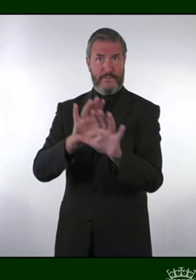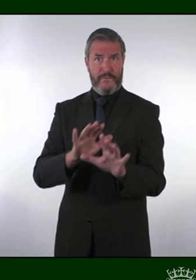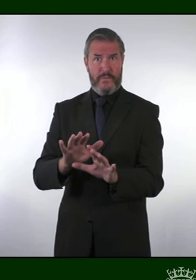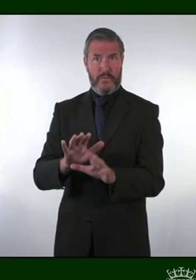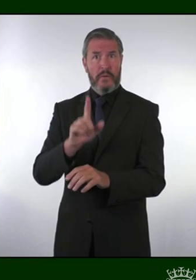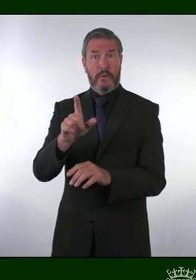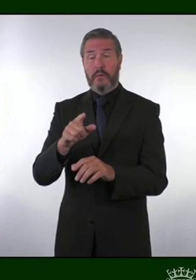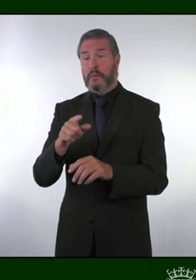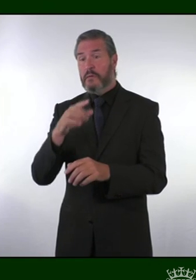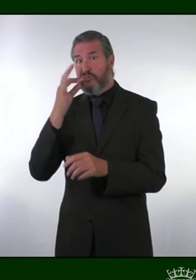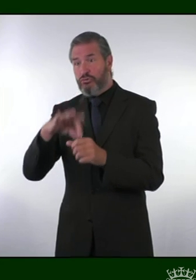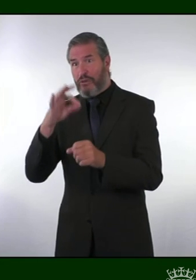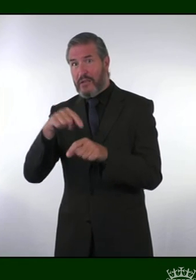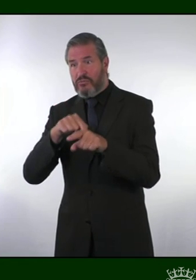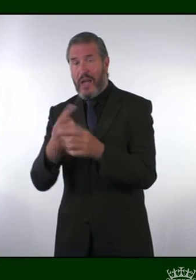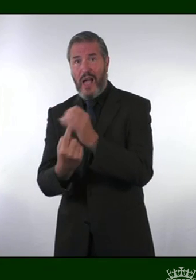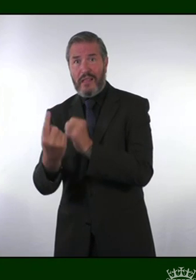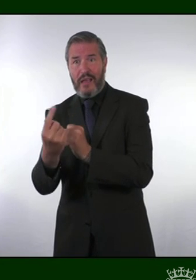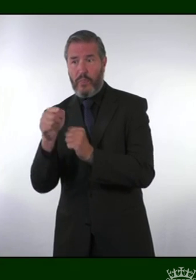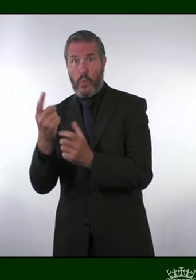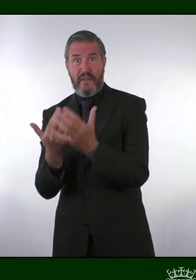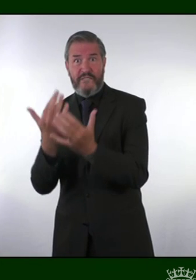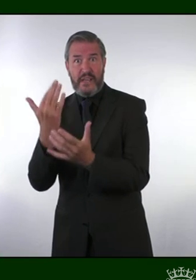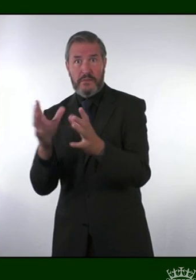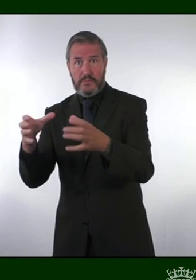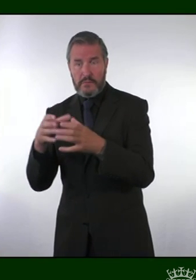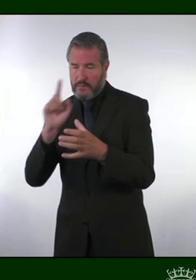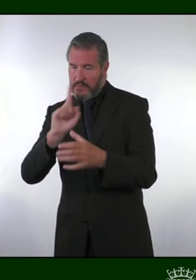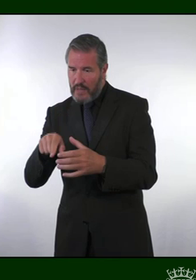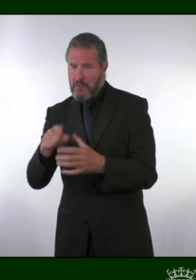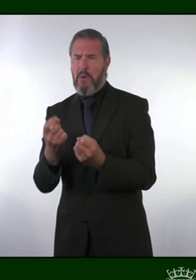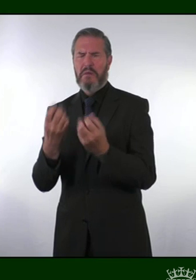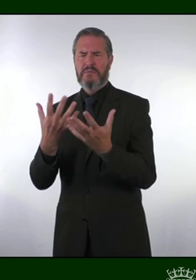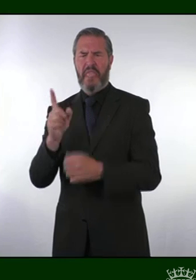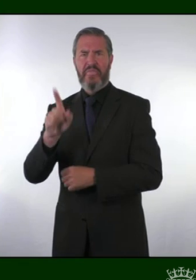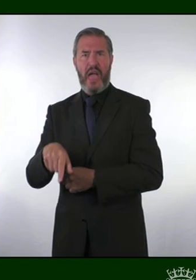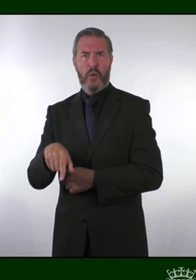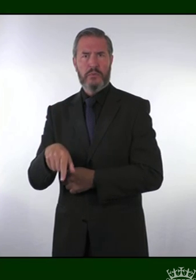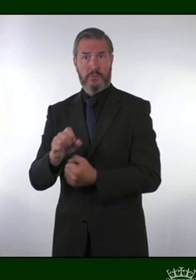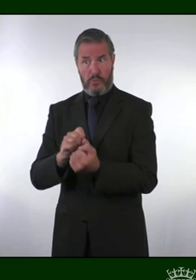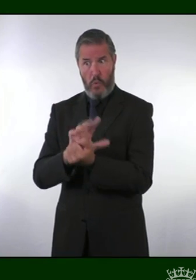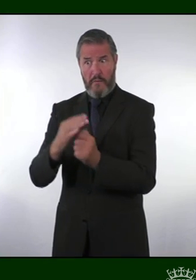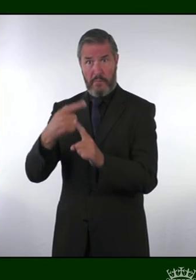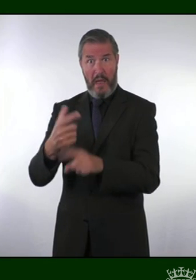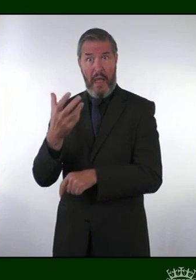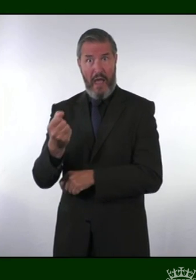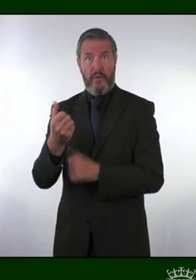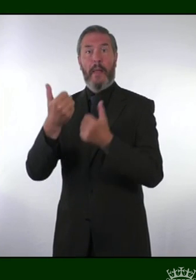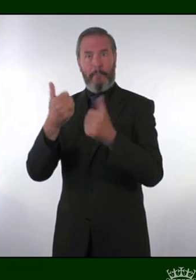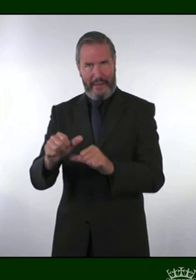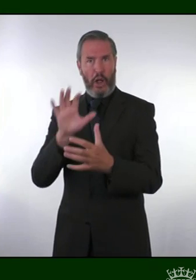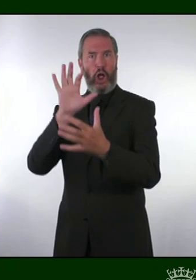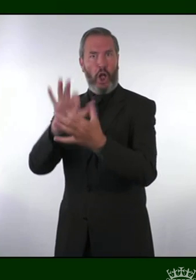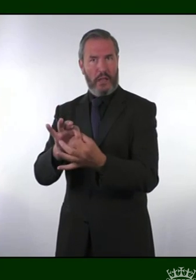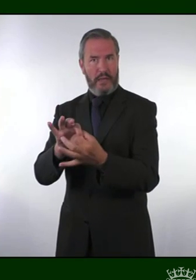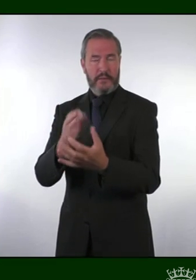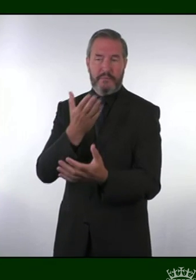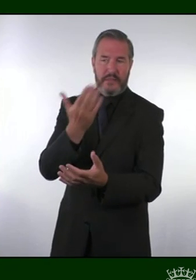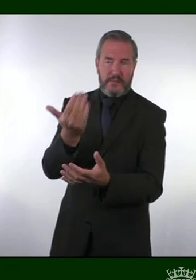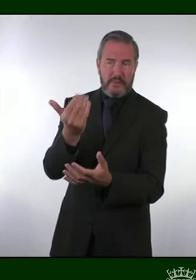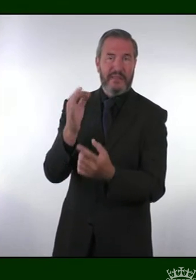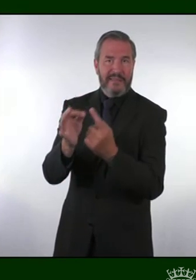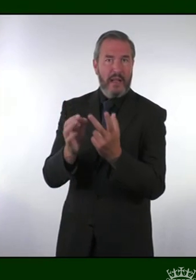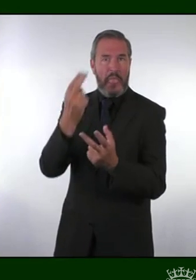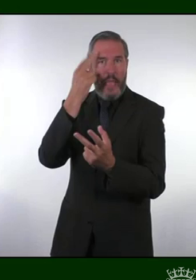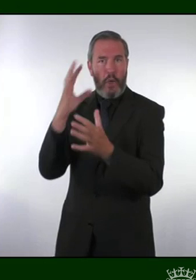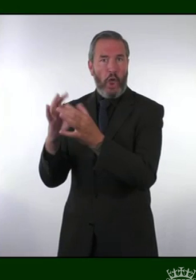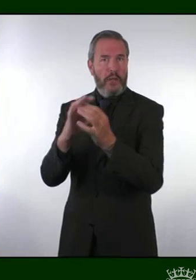The latest track, trace and isolate figures show that just over 10,000 people with covid-19 were reached and asked to provide contact details.